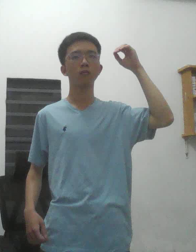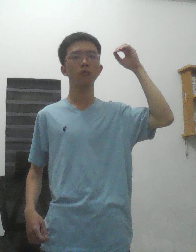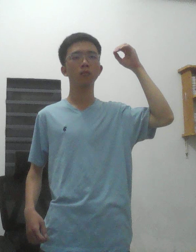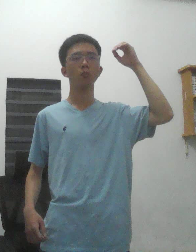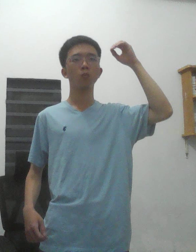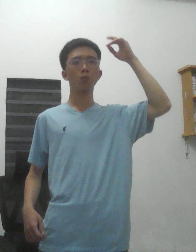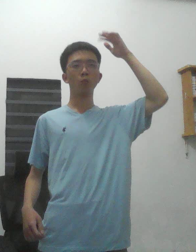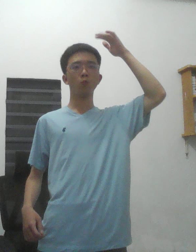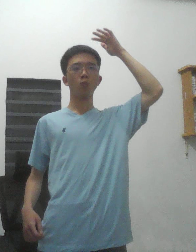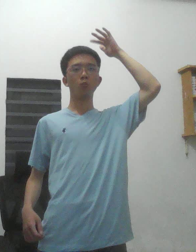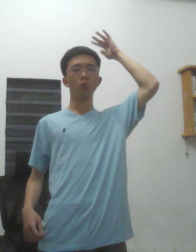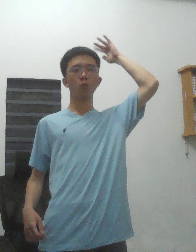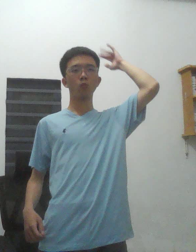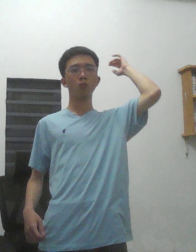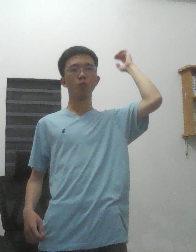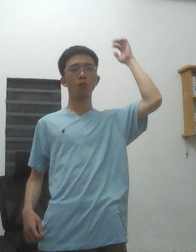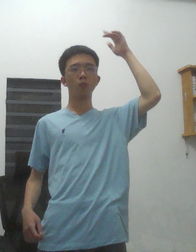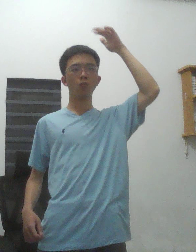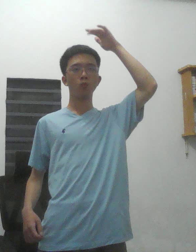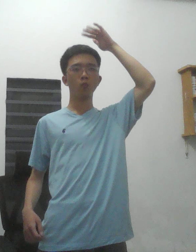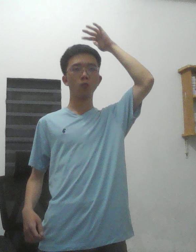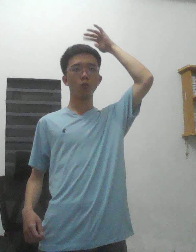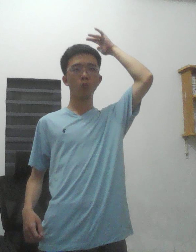vo ly